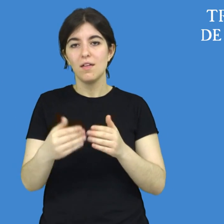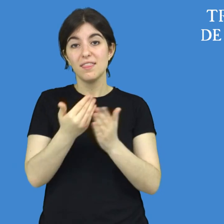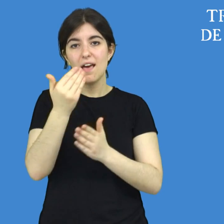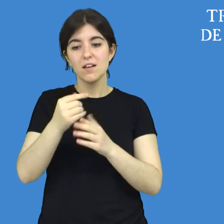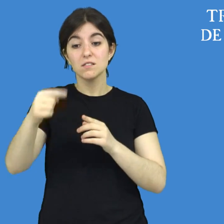día